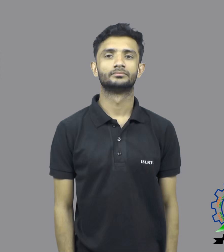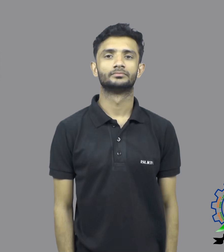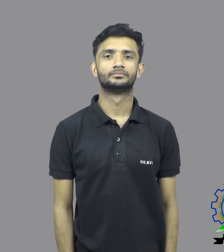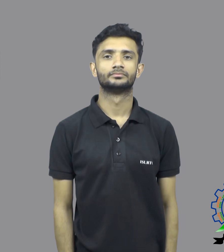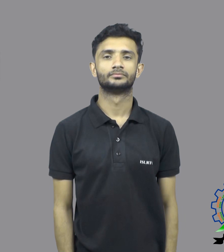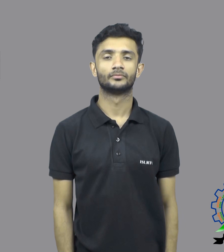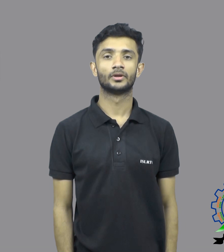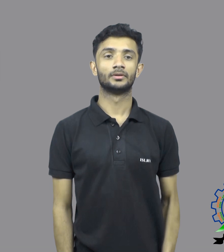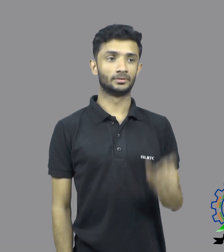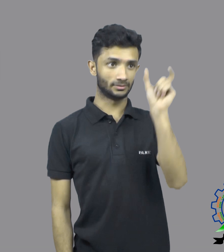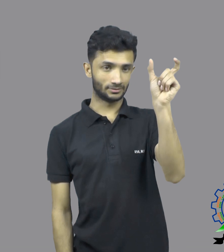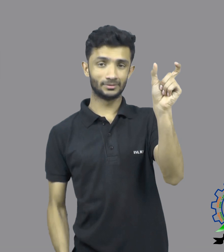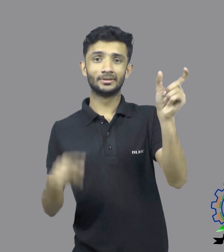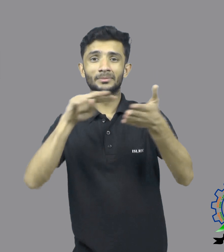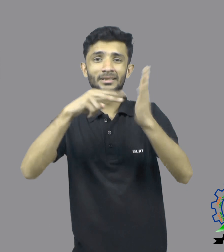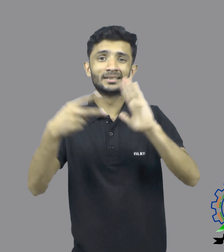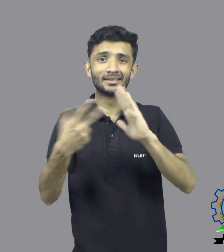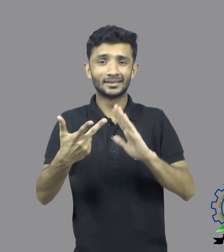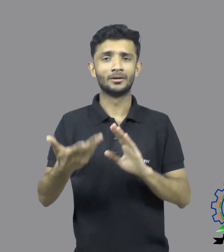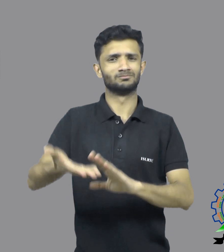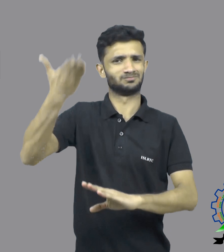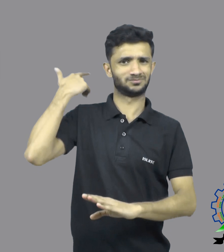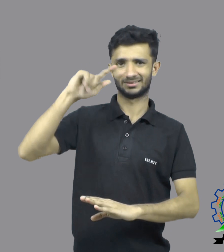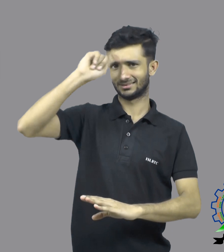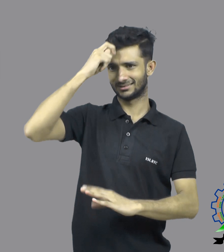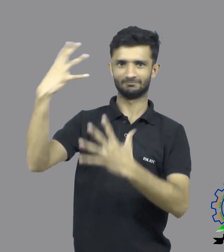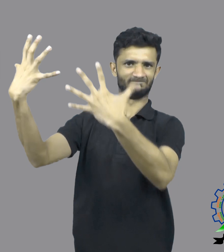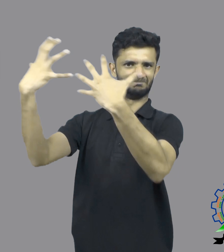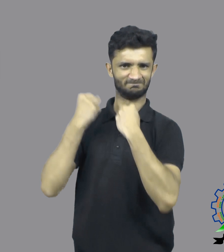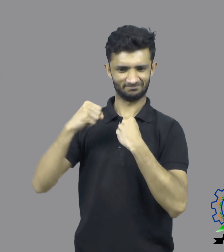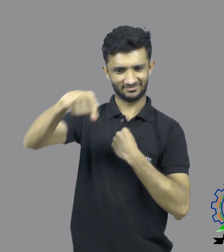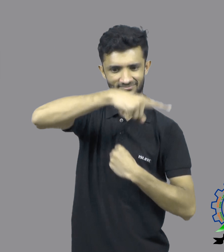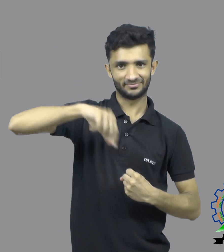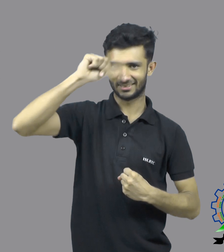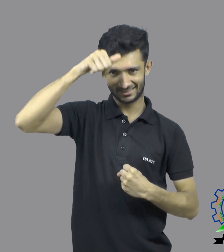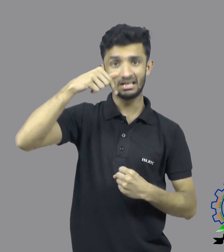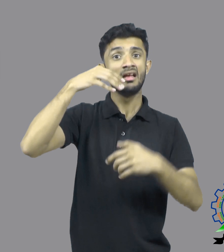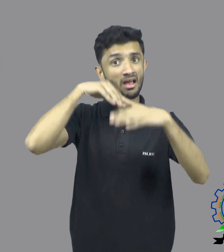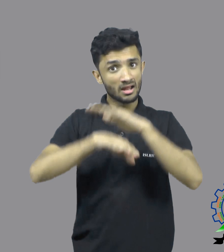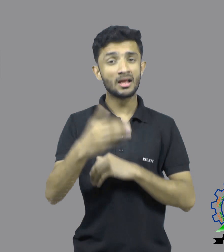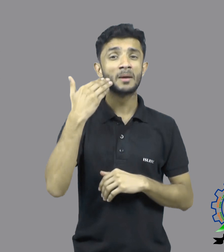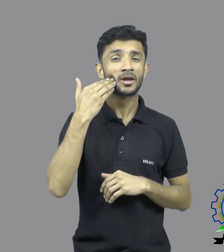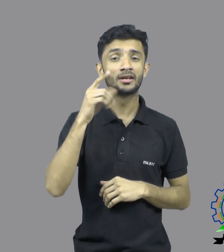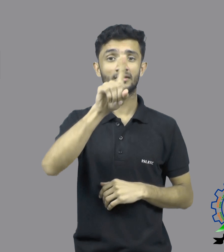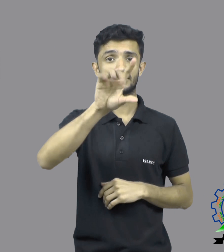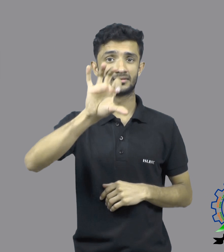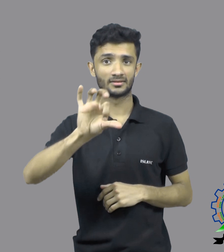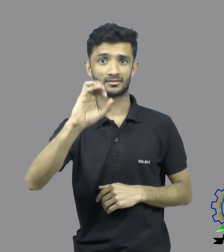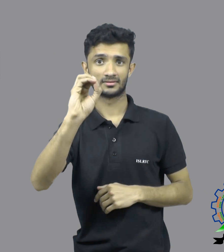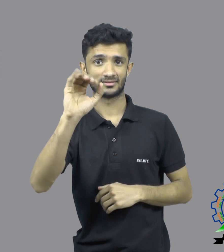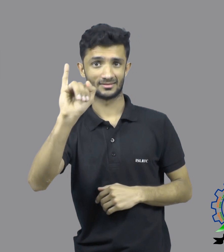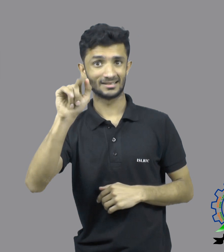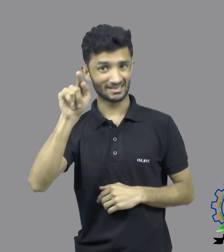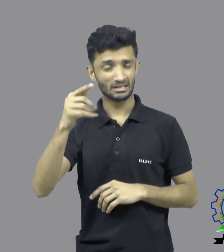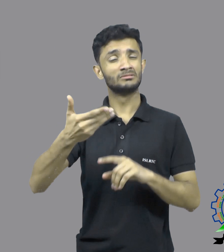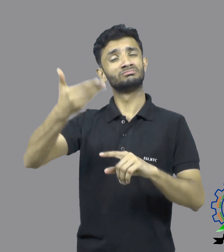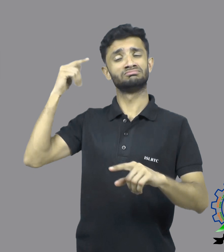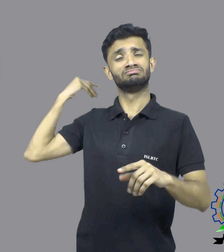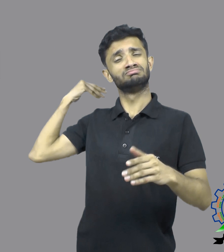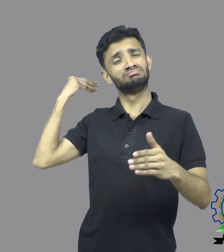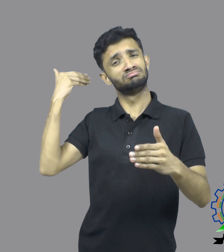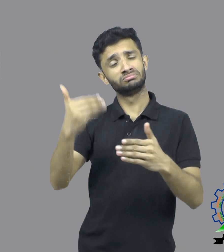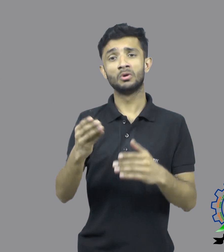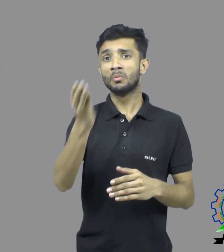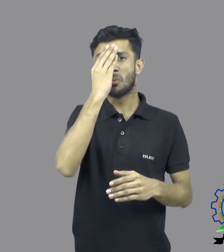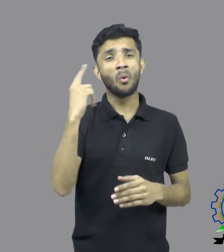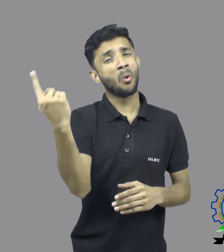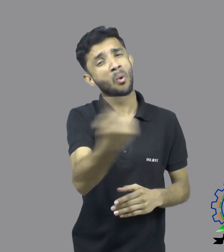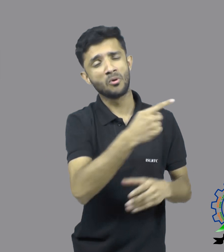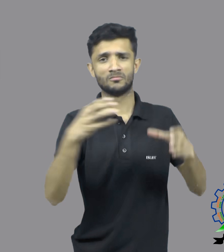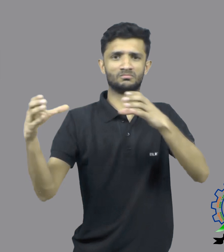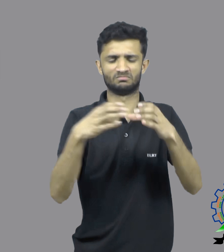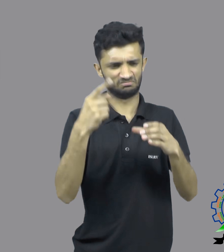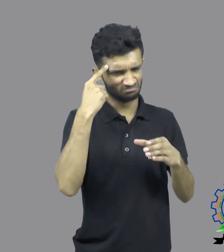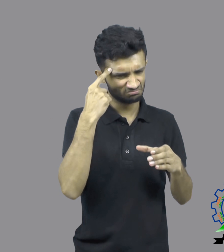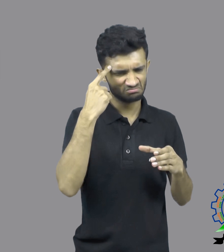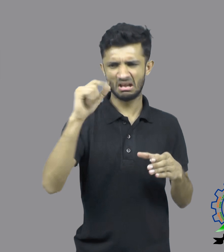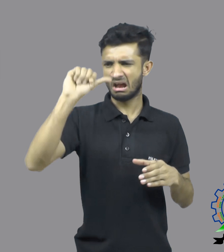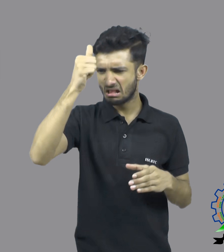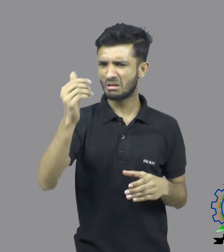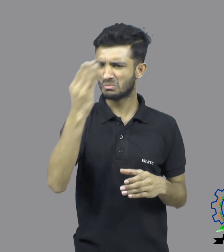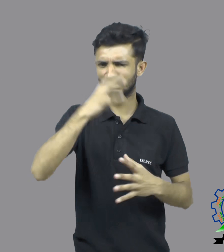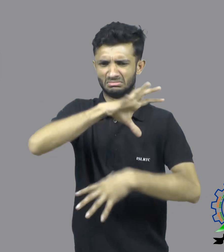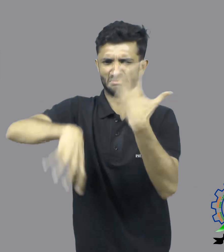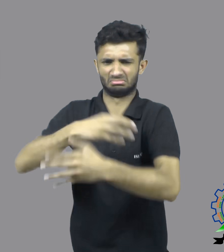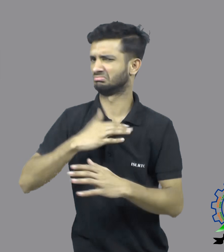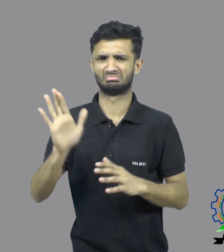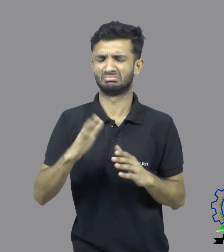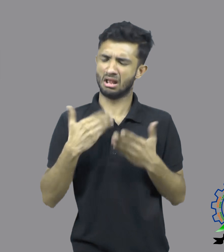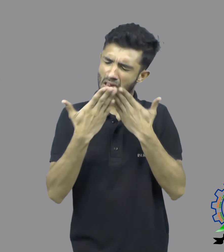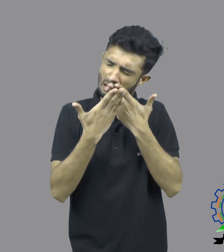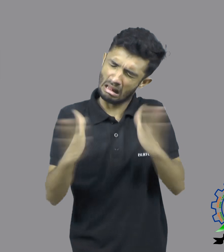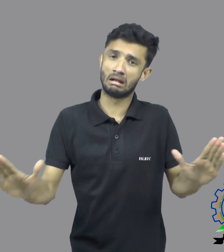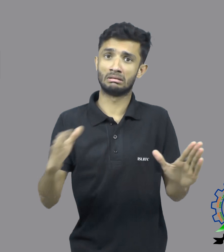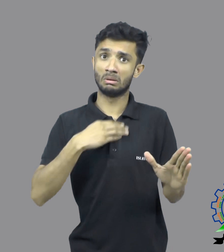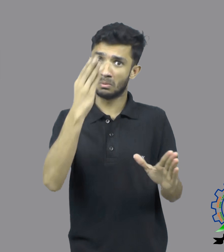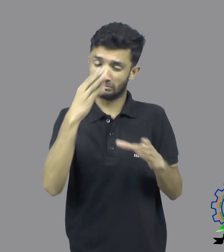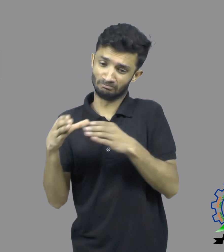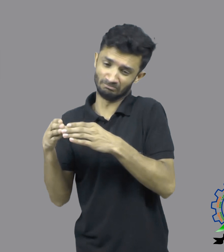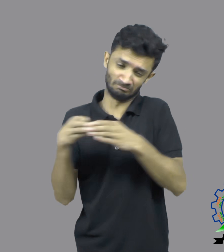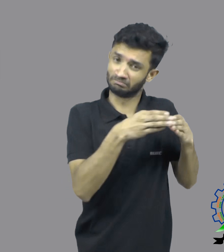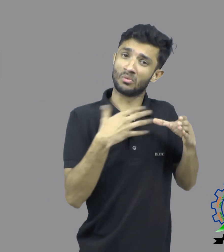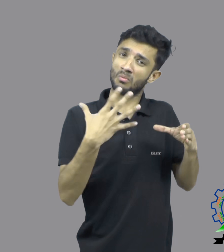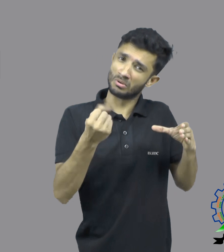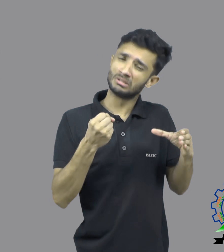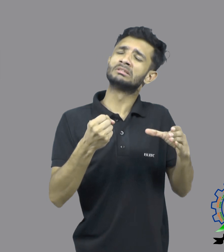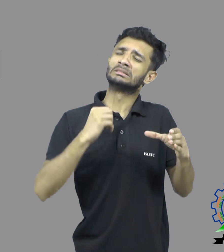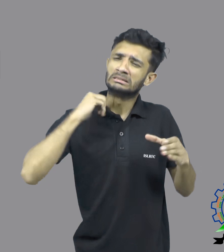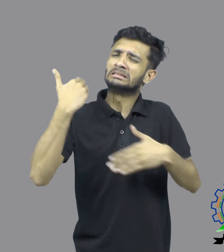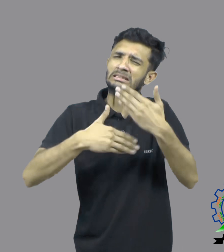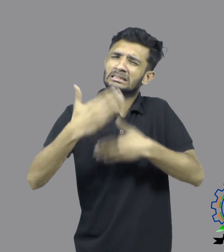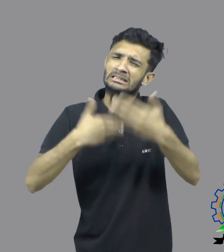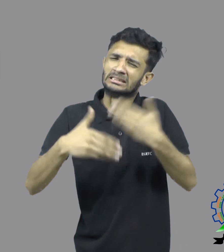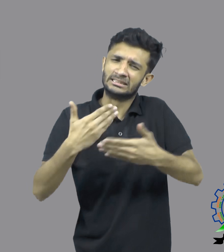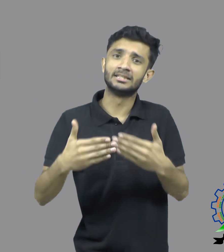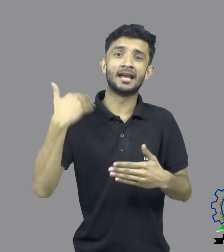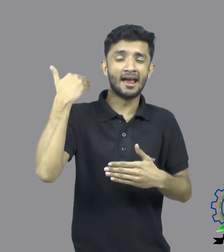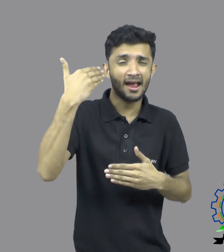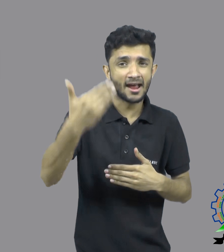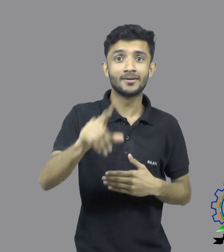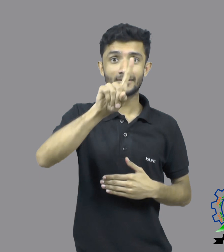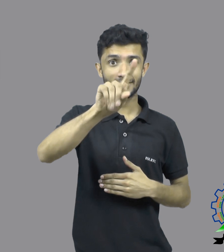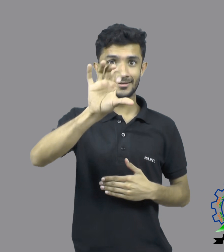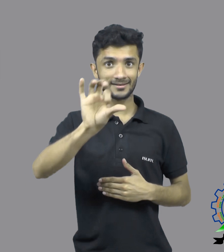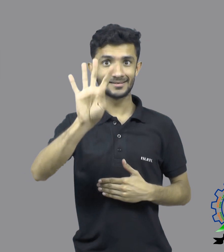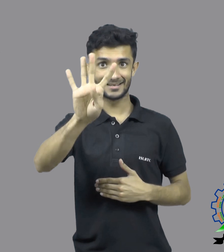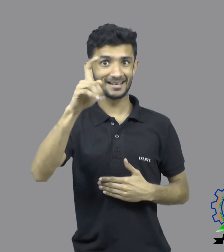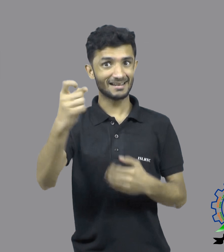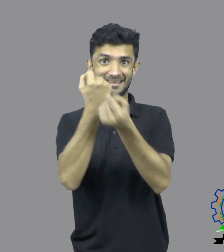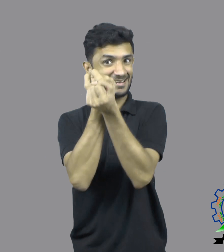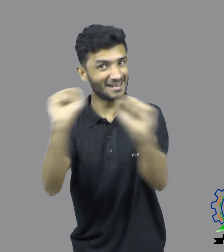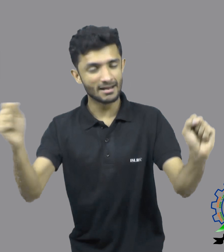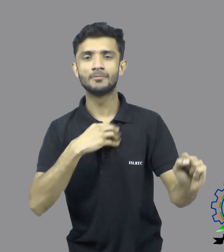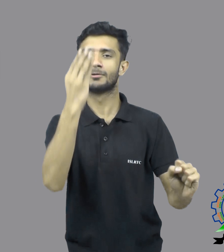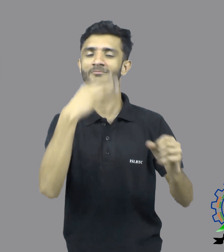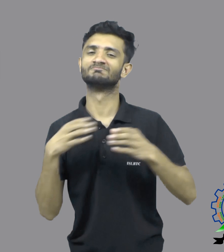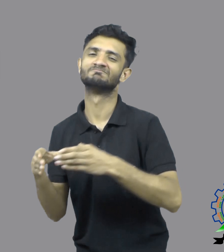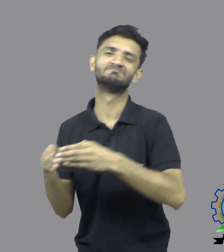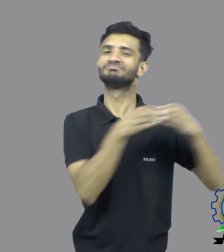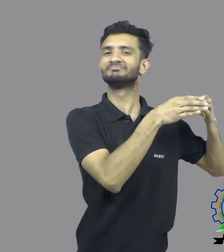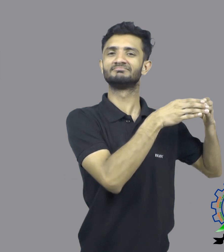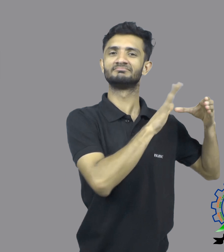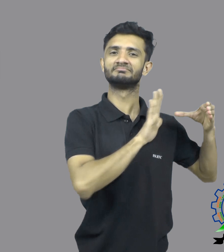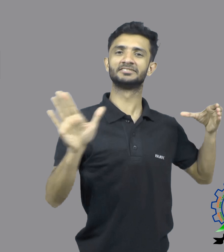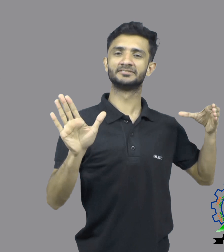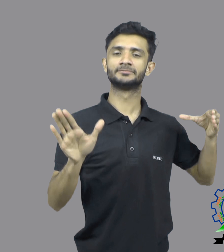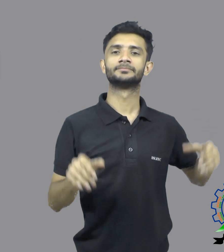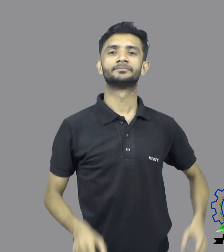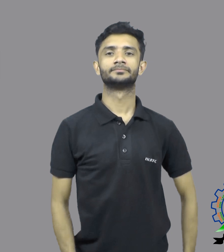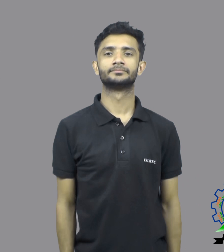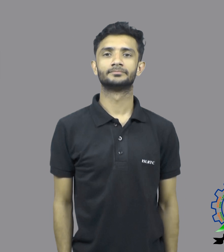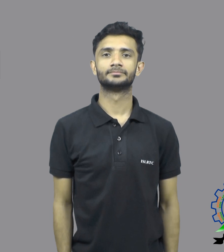Muslim League